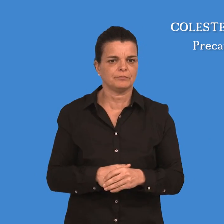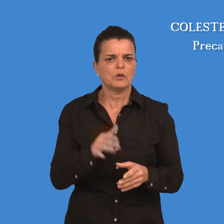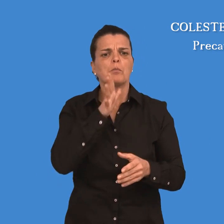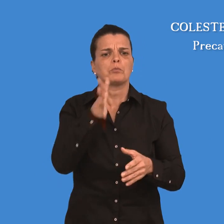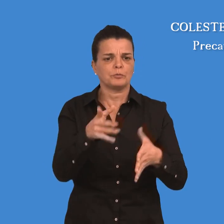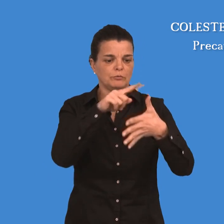motivo